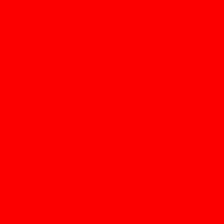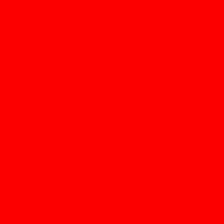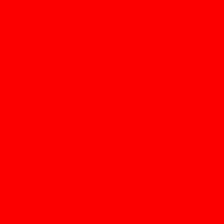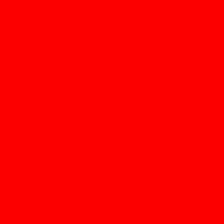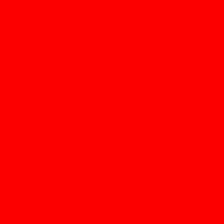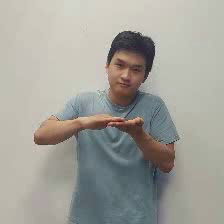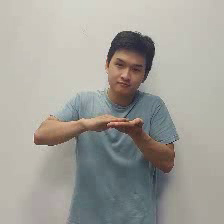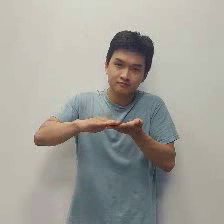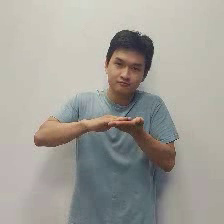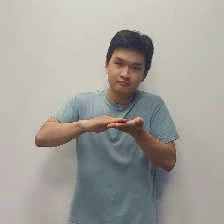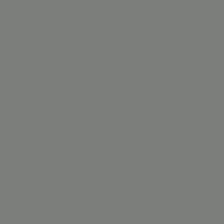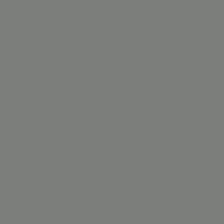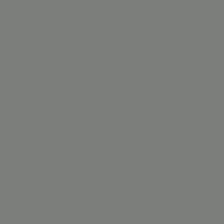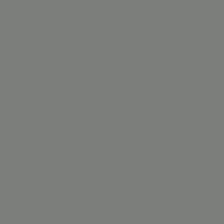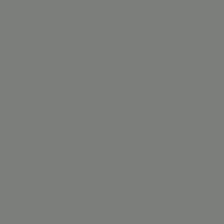Xin lỗi